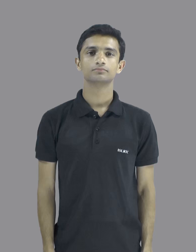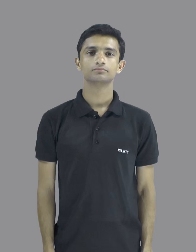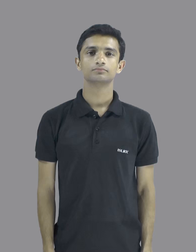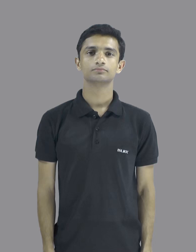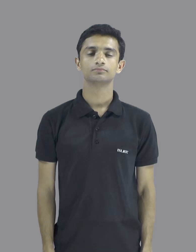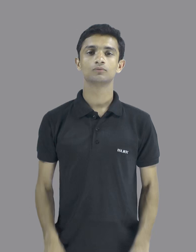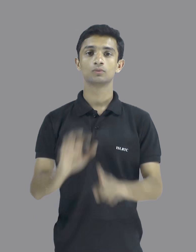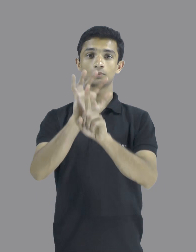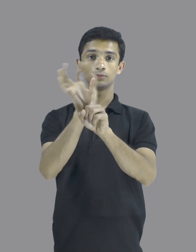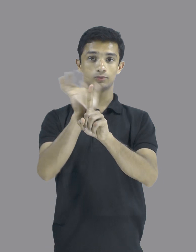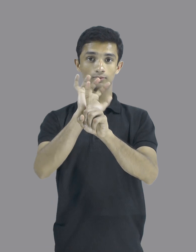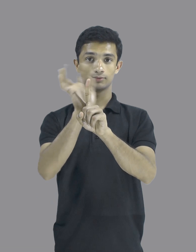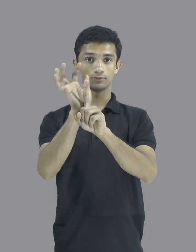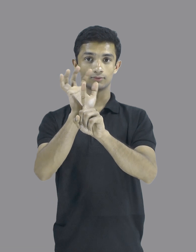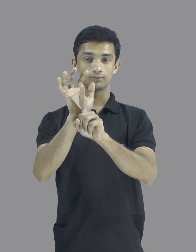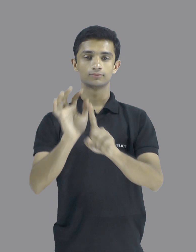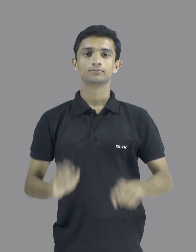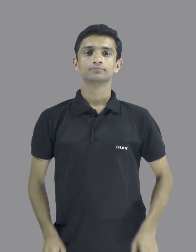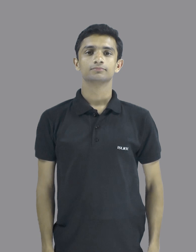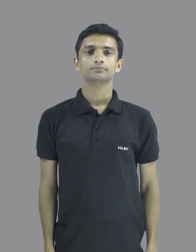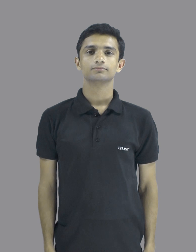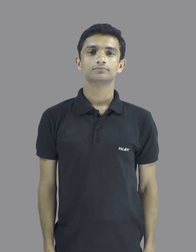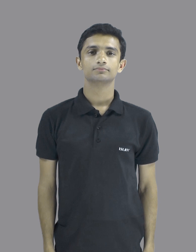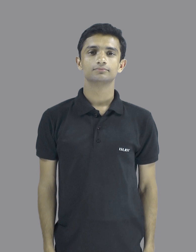Peacock